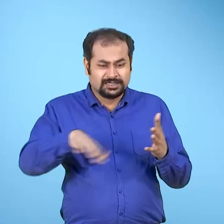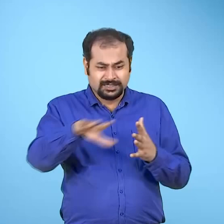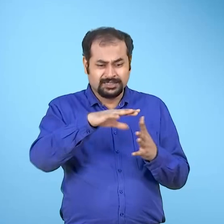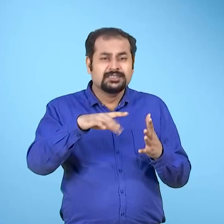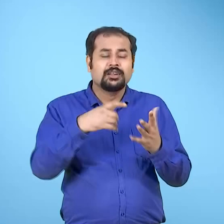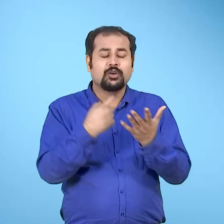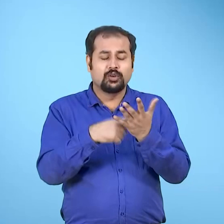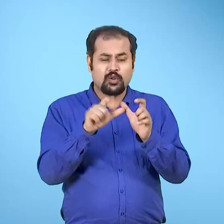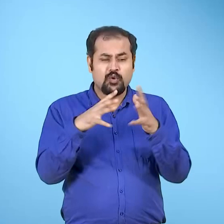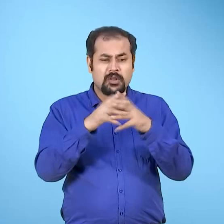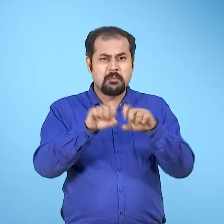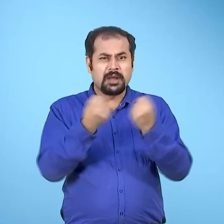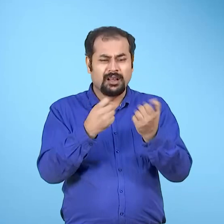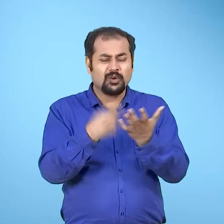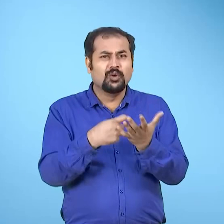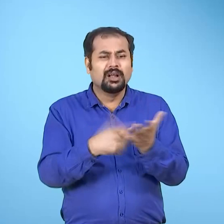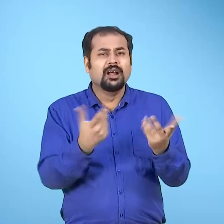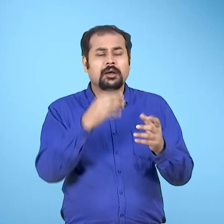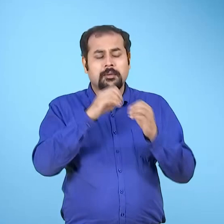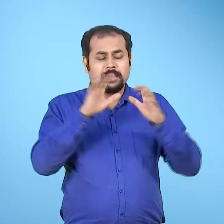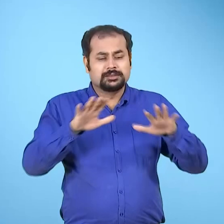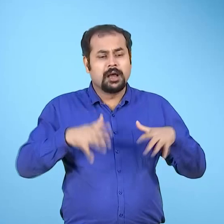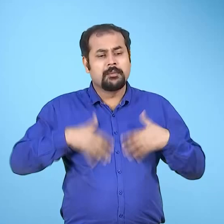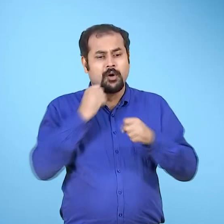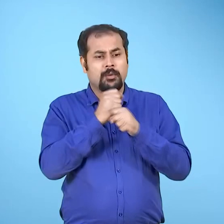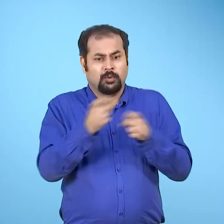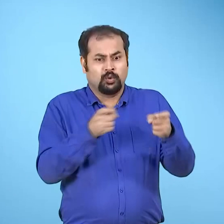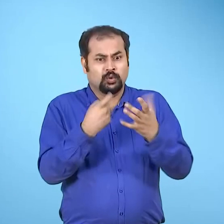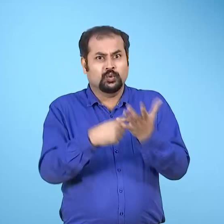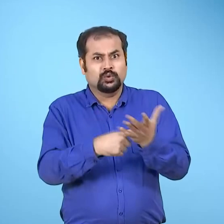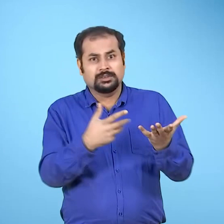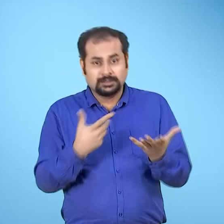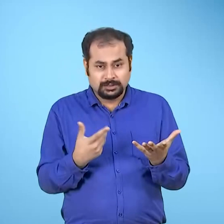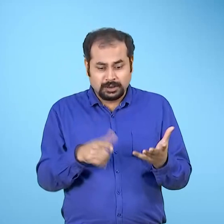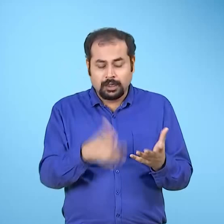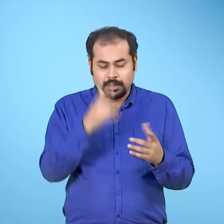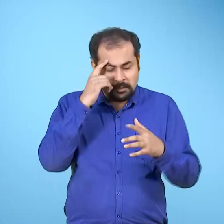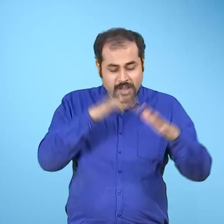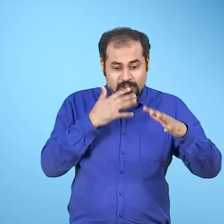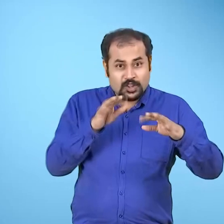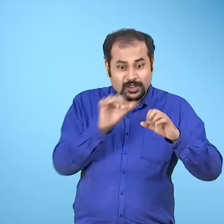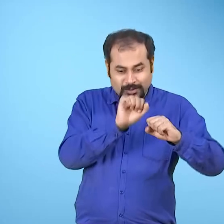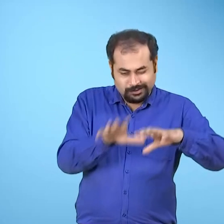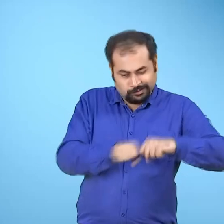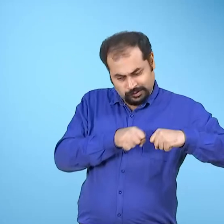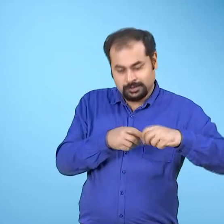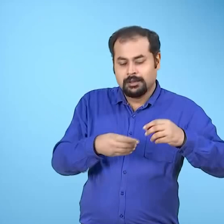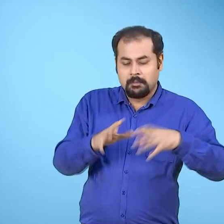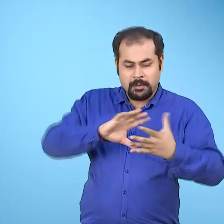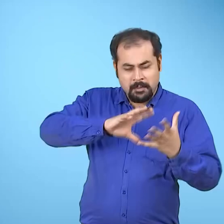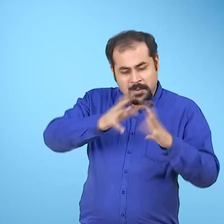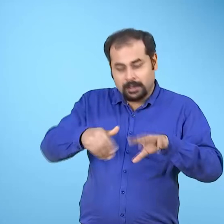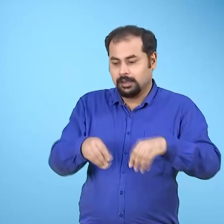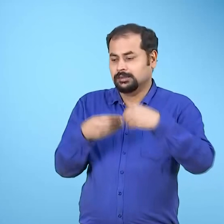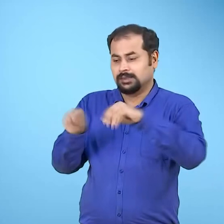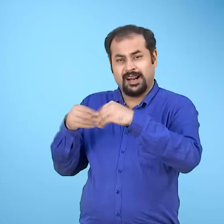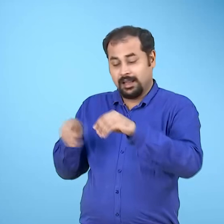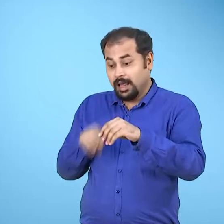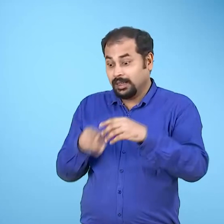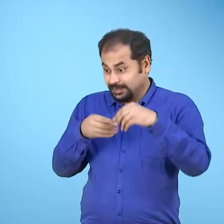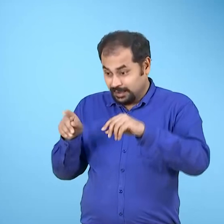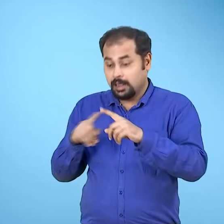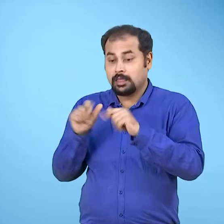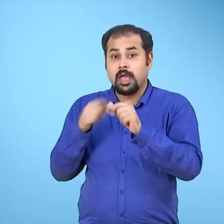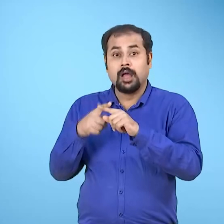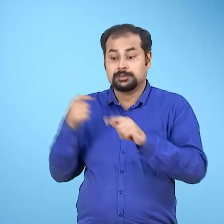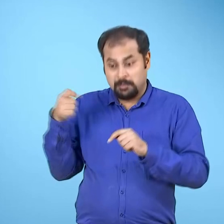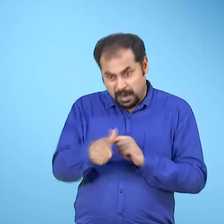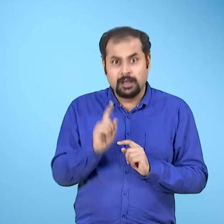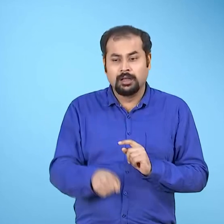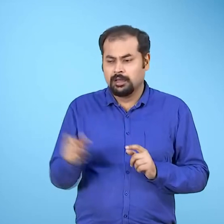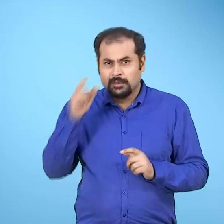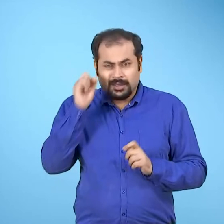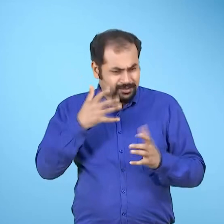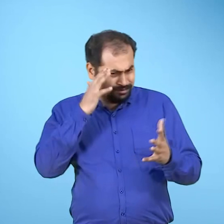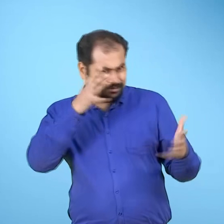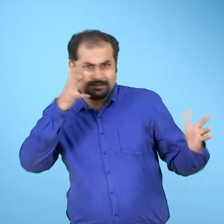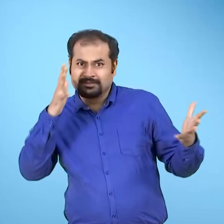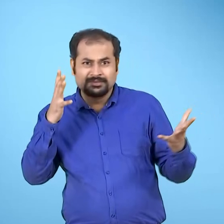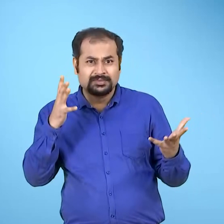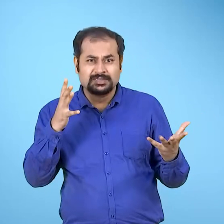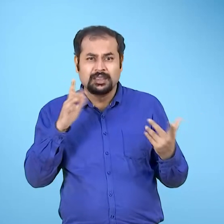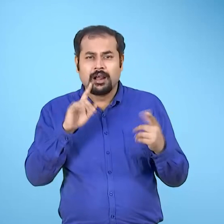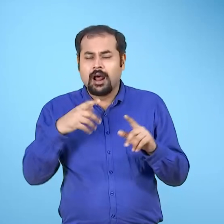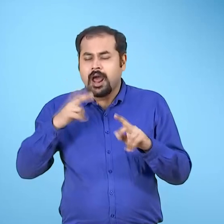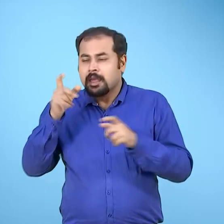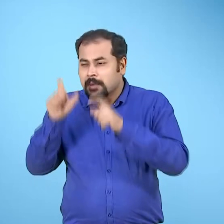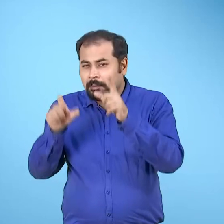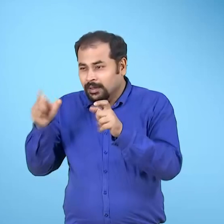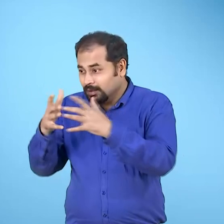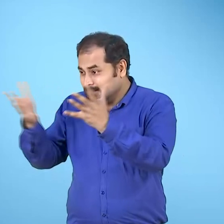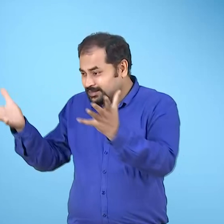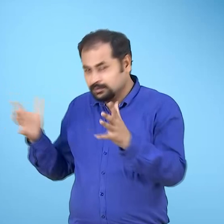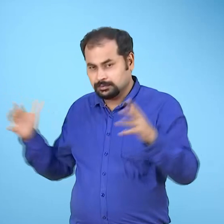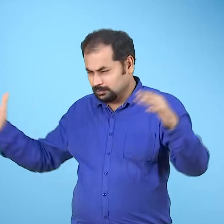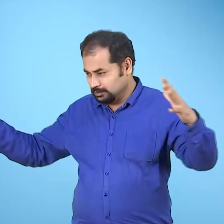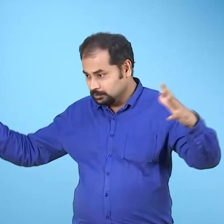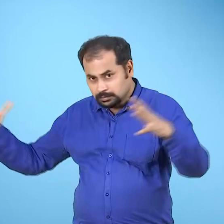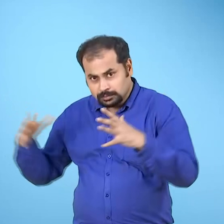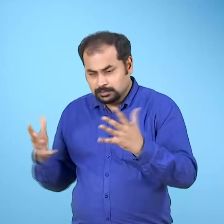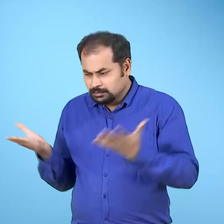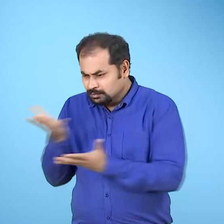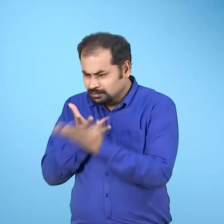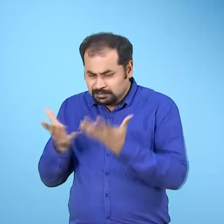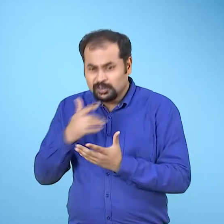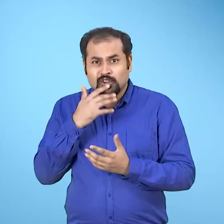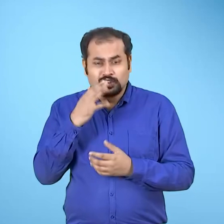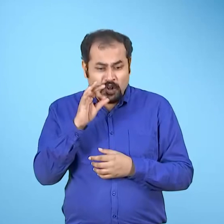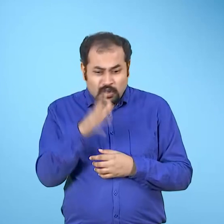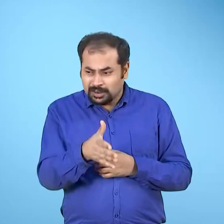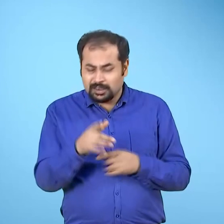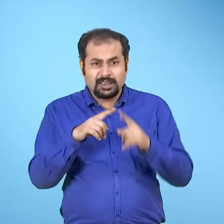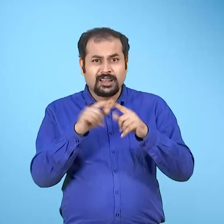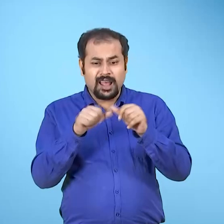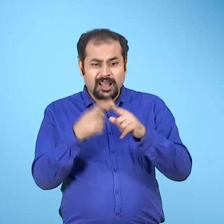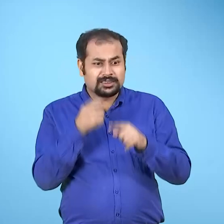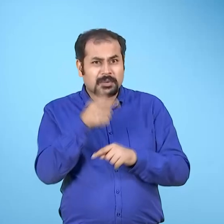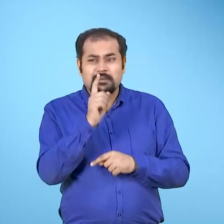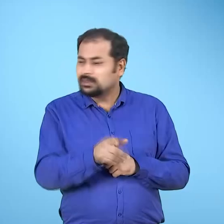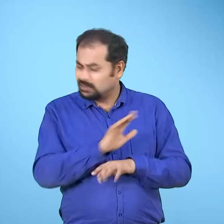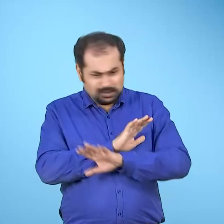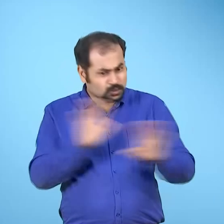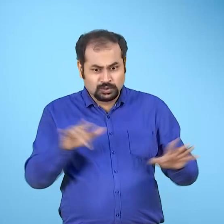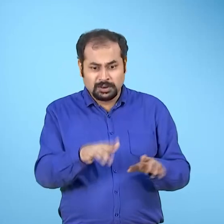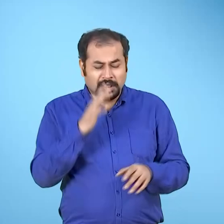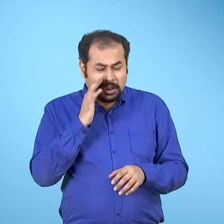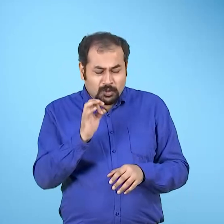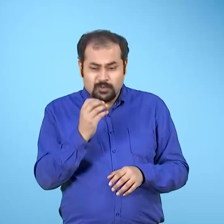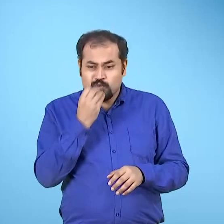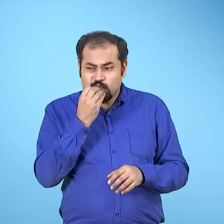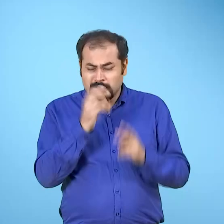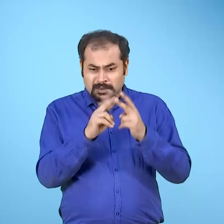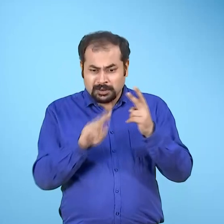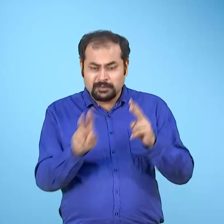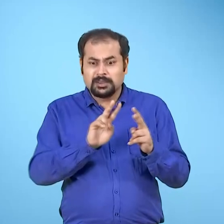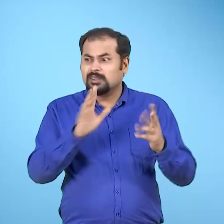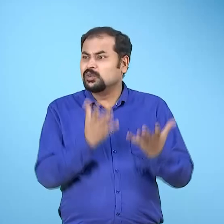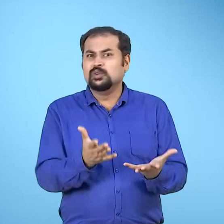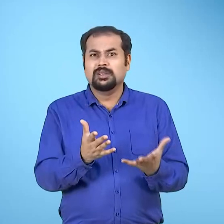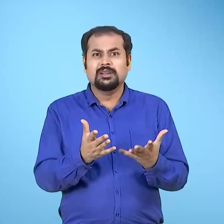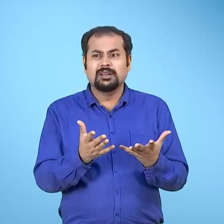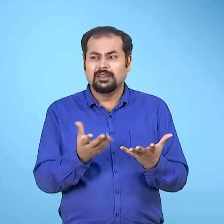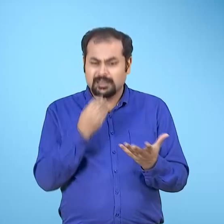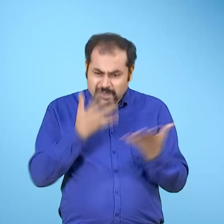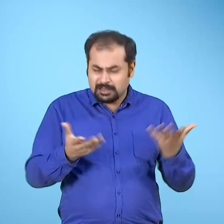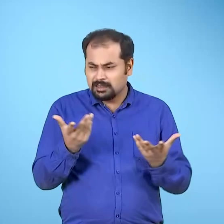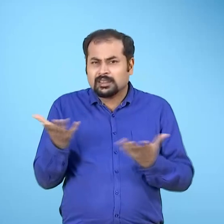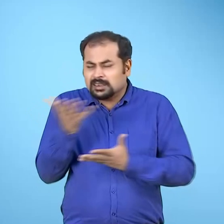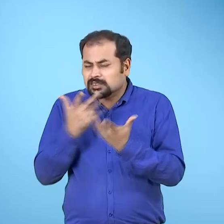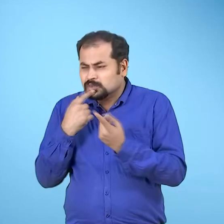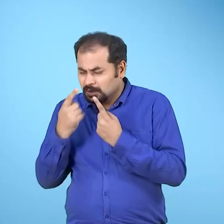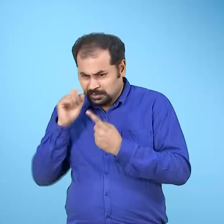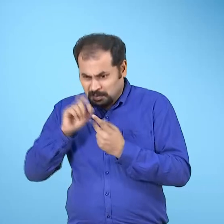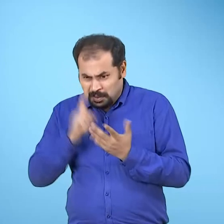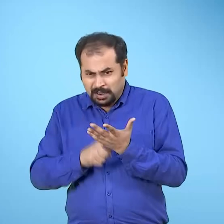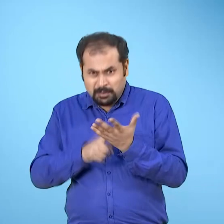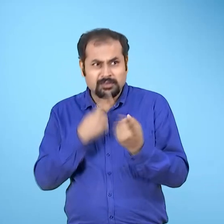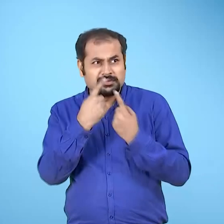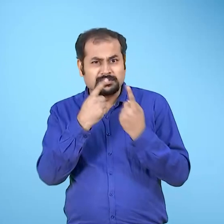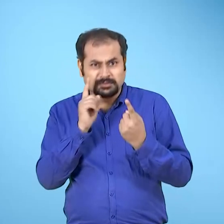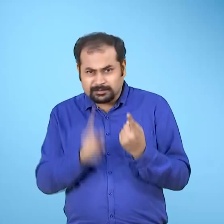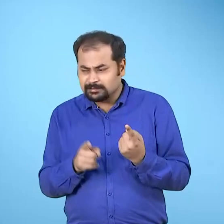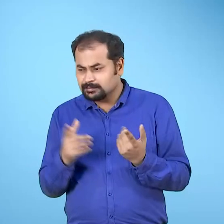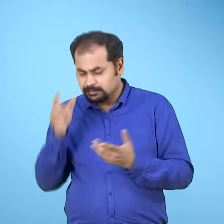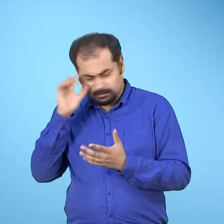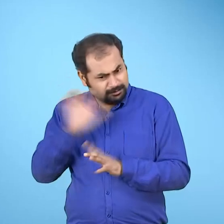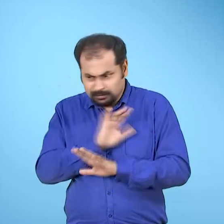to break the salt law. According to this law, the state had a monopoly and sale of salt. Mahatma Gandhi along with other nationalists reasoned that it was sinful